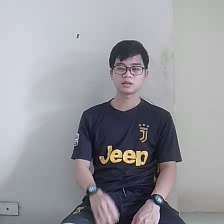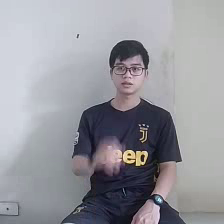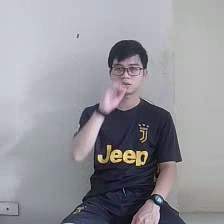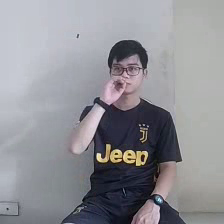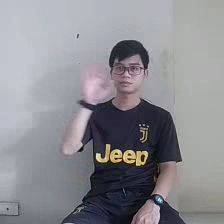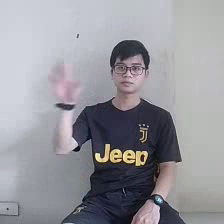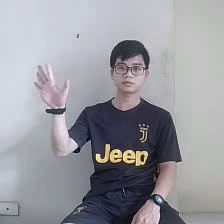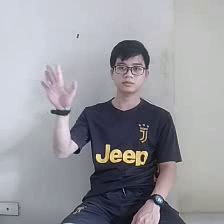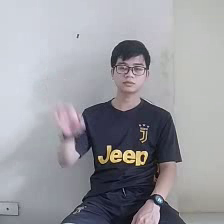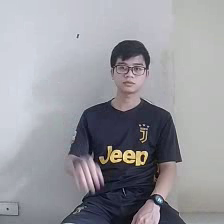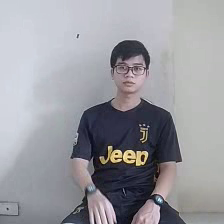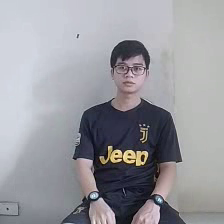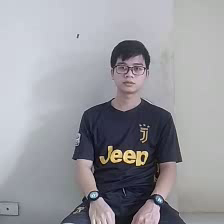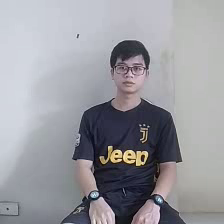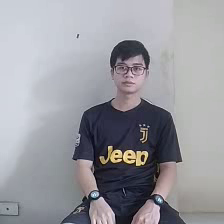Khai báo